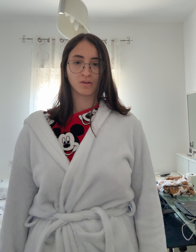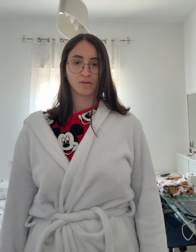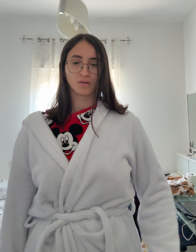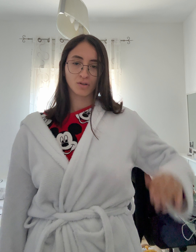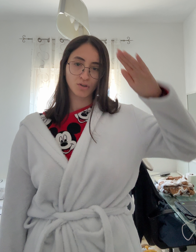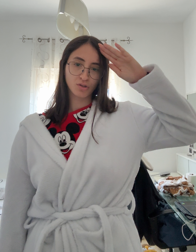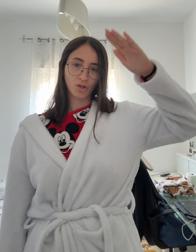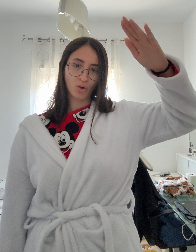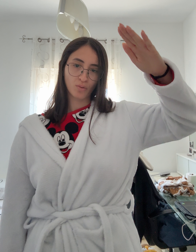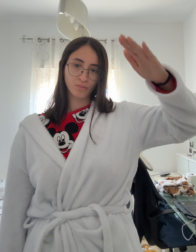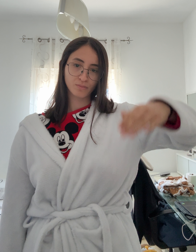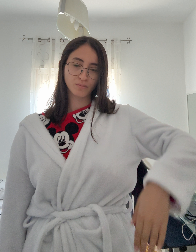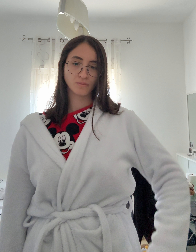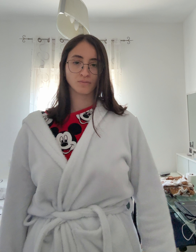שלום